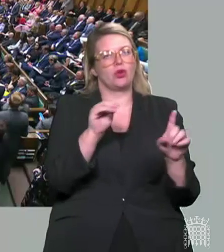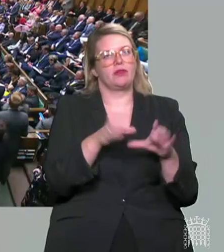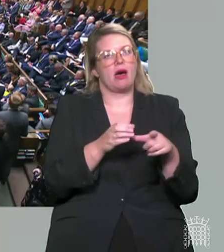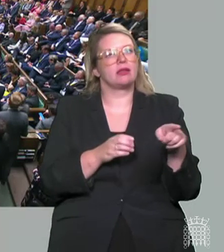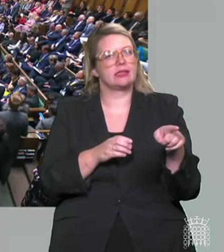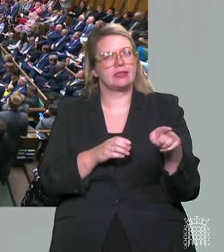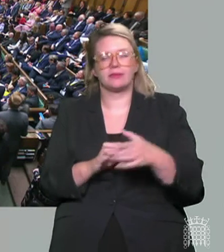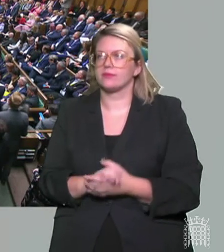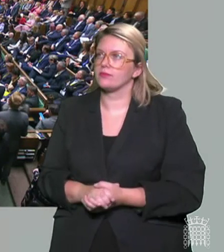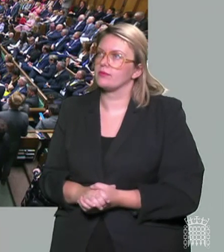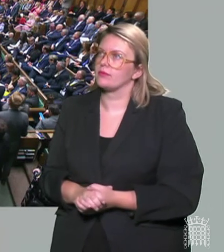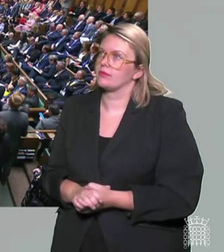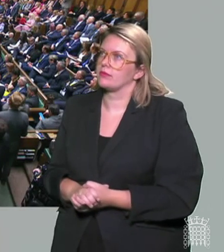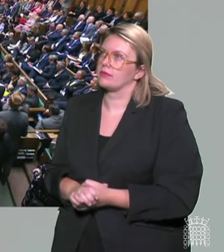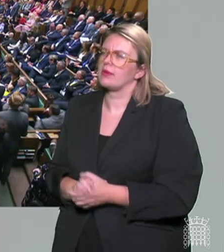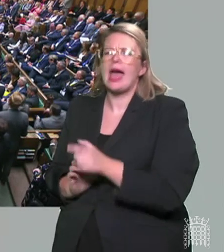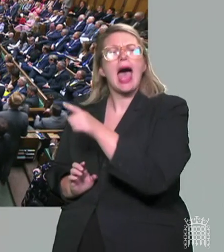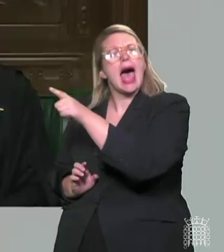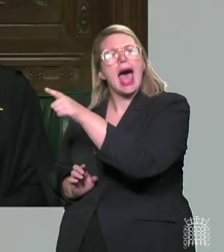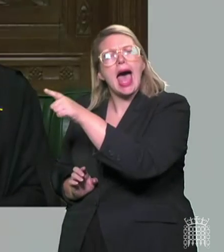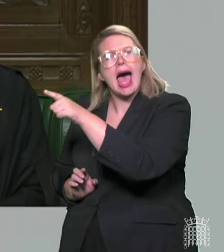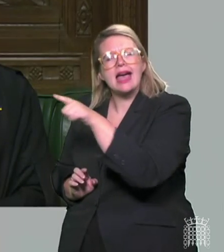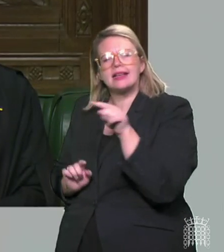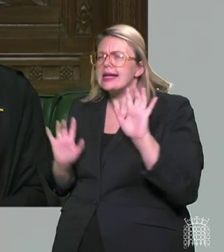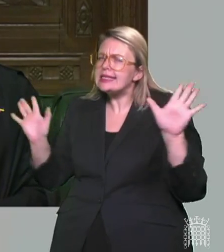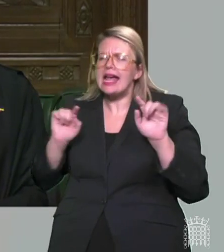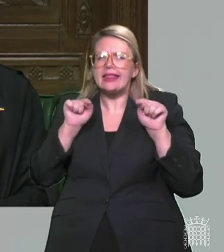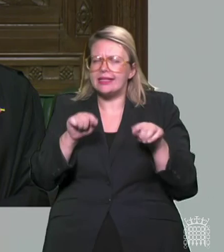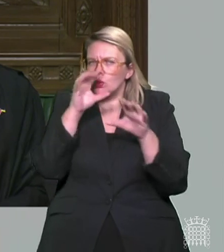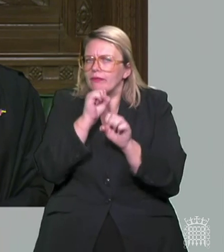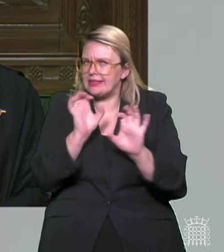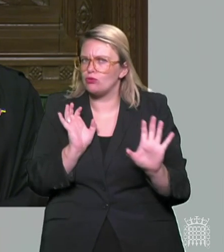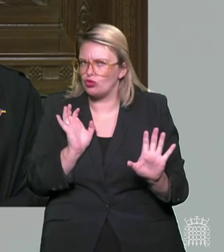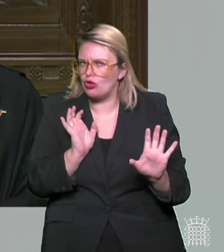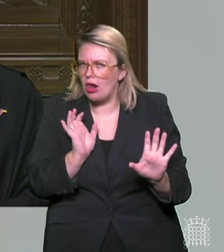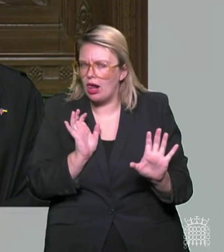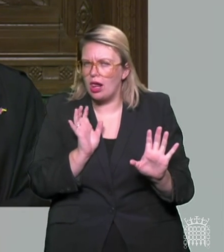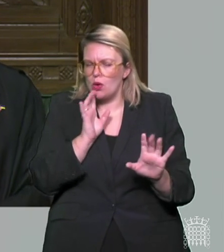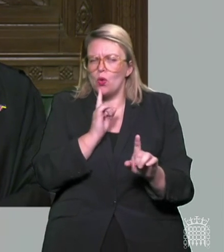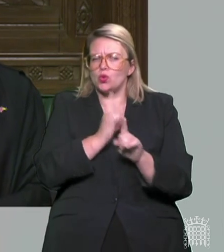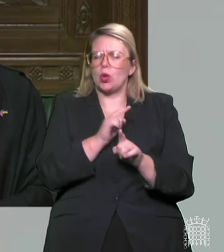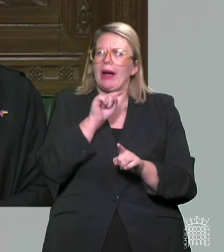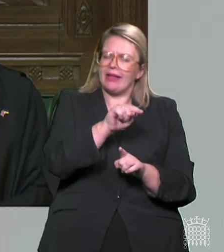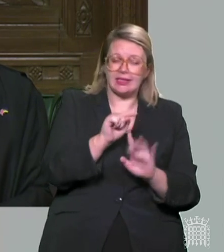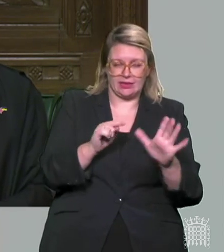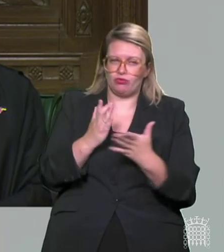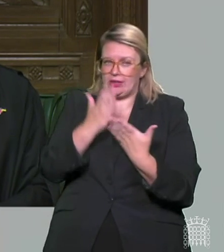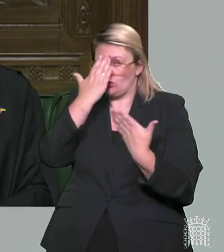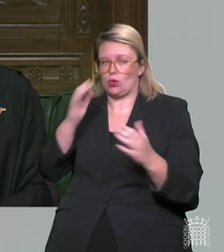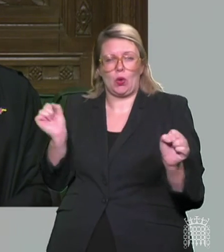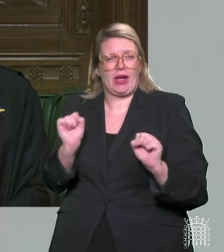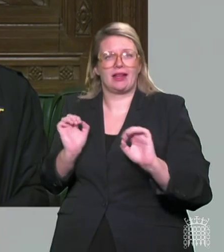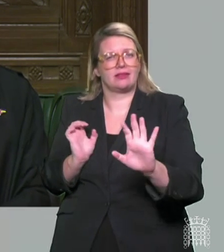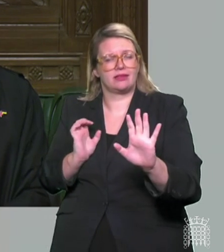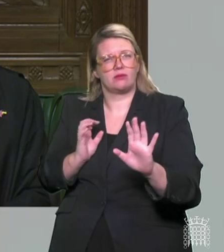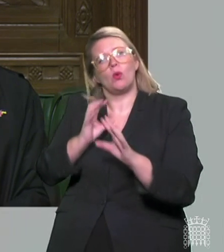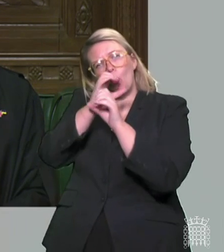Let me just say that we do not know that that is the case. It is confidential, and I think we have to stop referring to something we do not know.